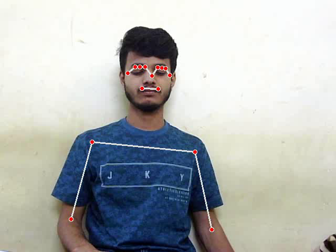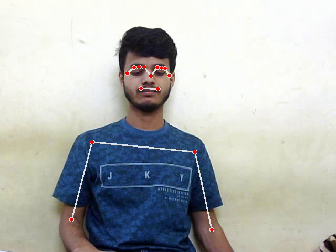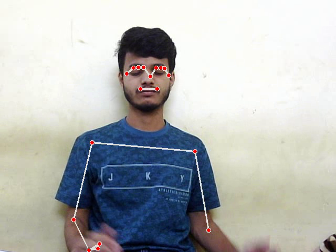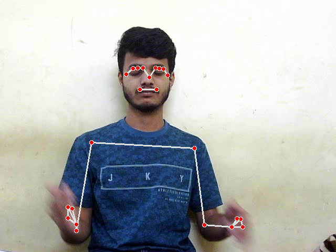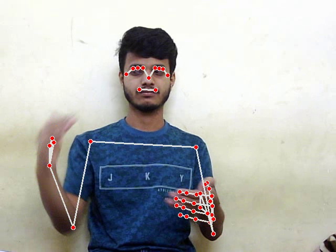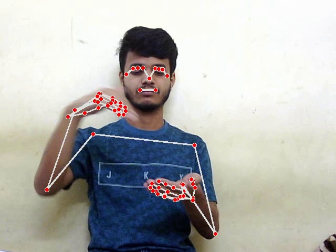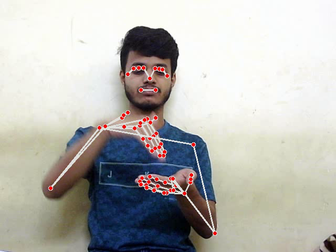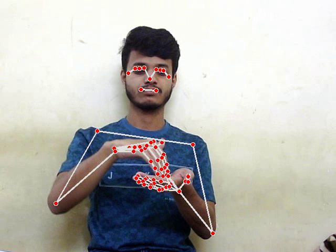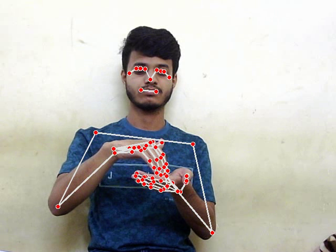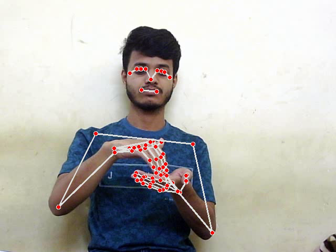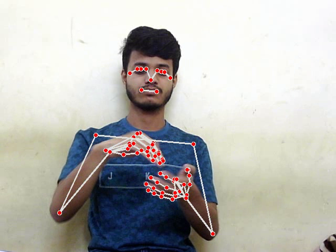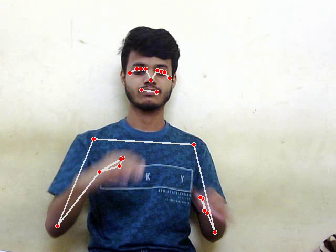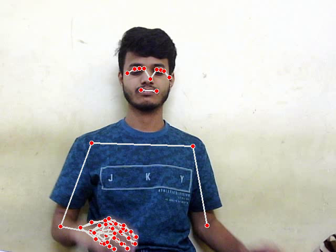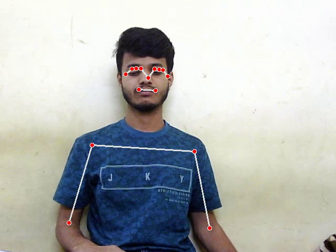again